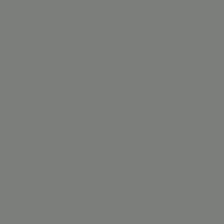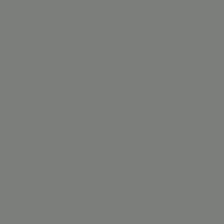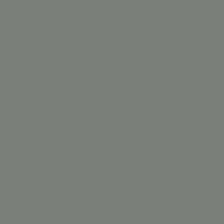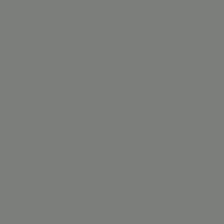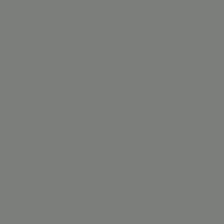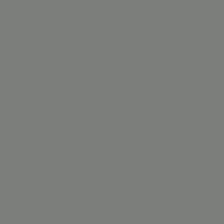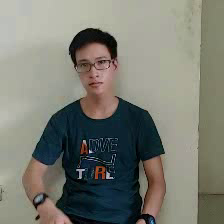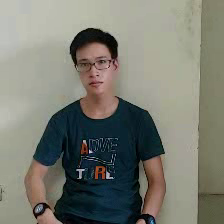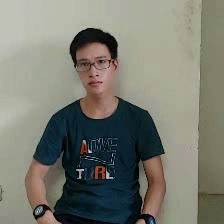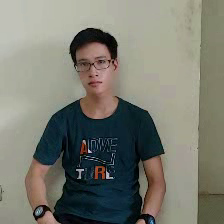Biết